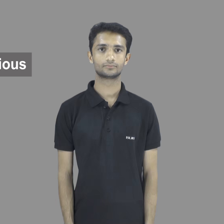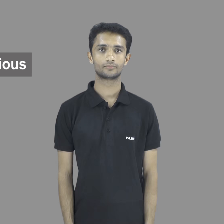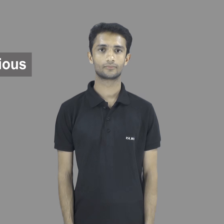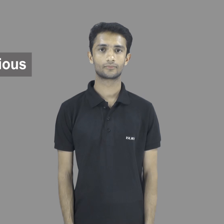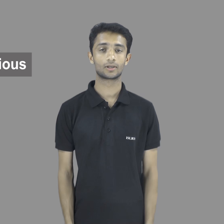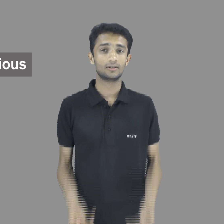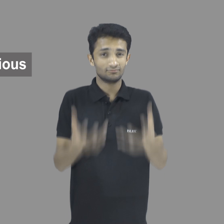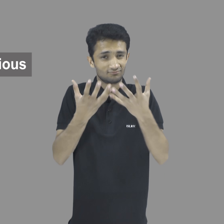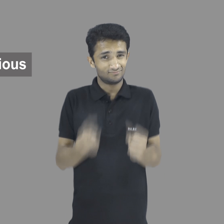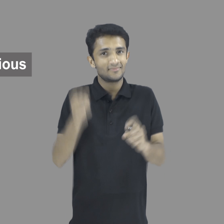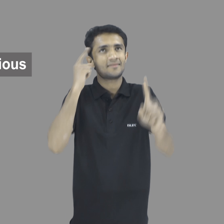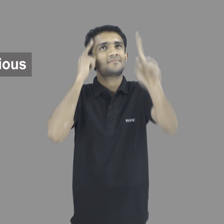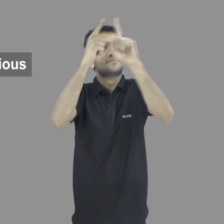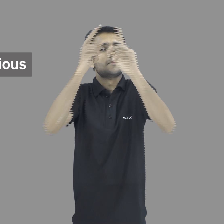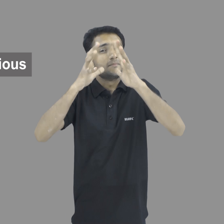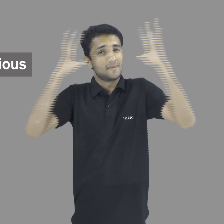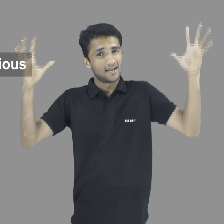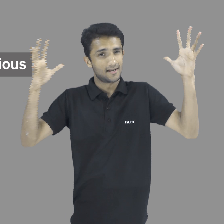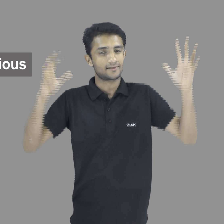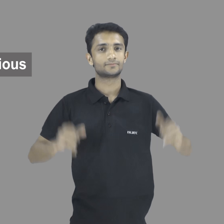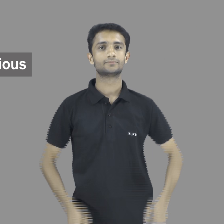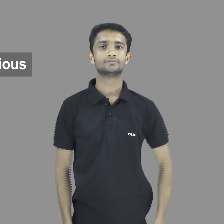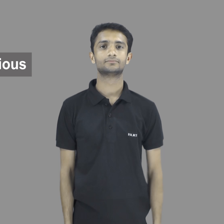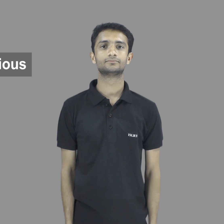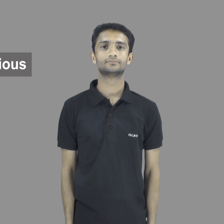Ambitious